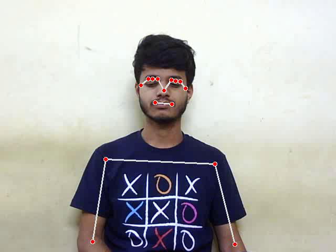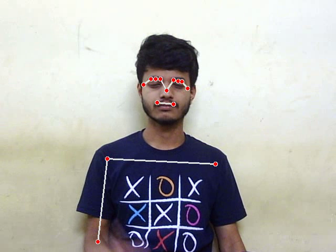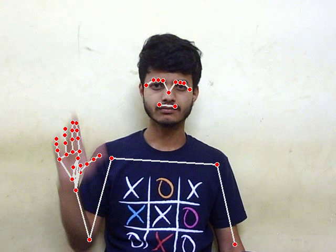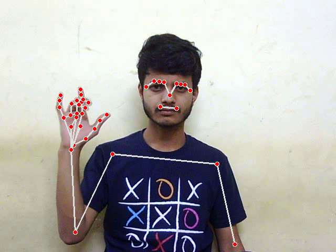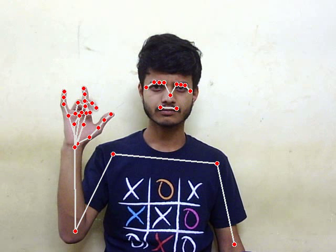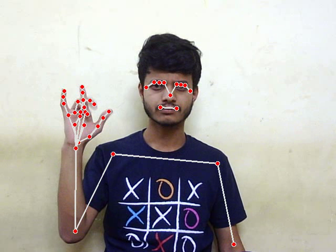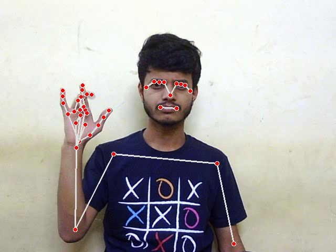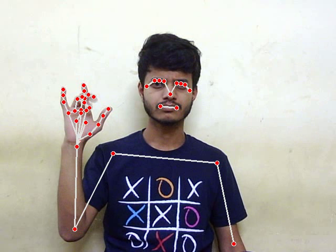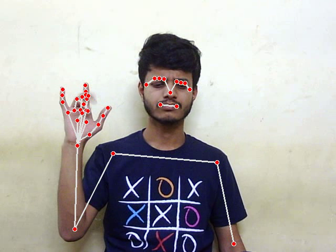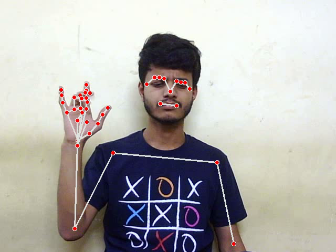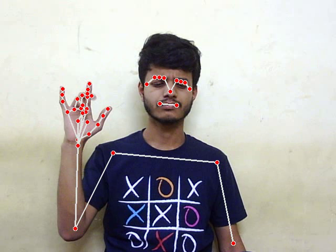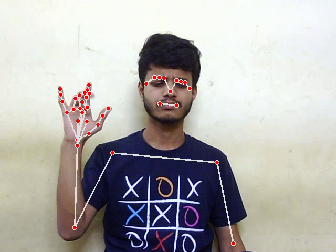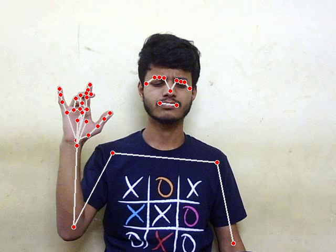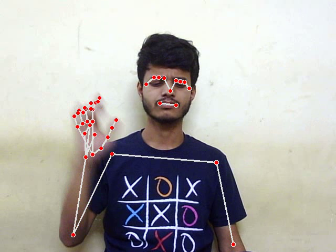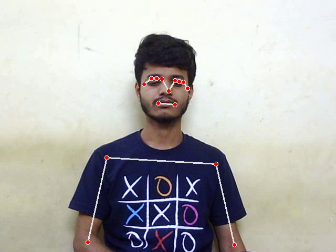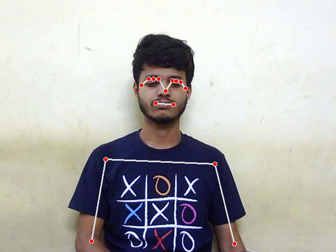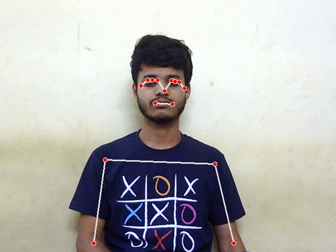why